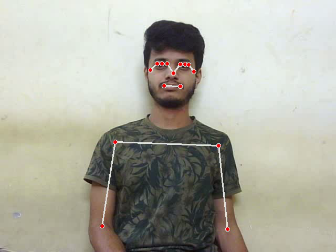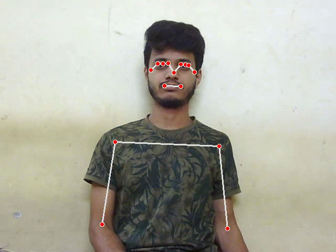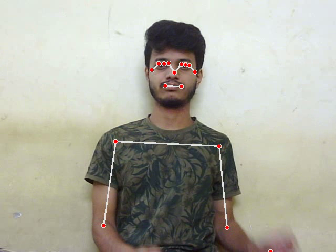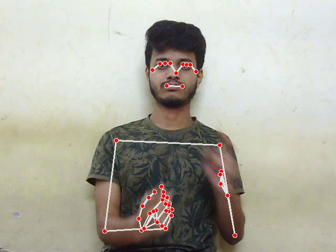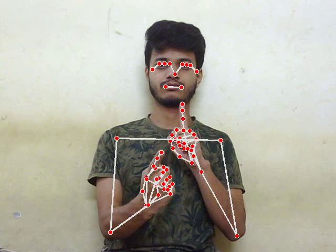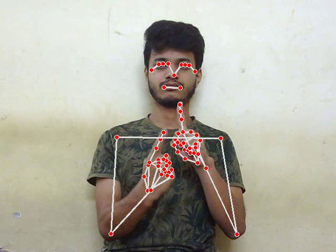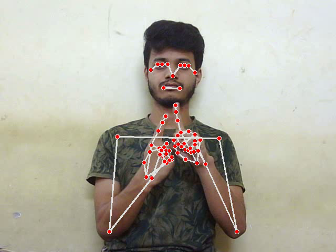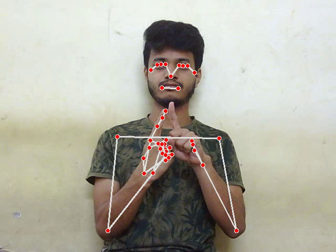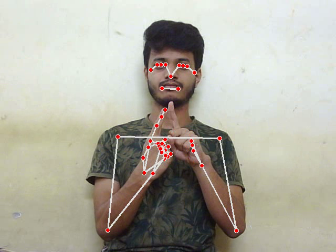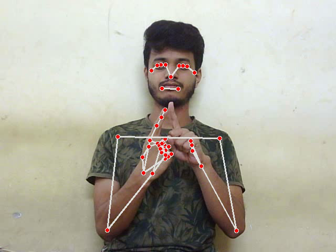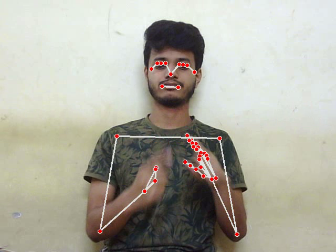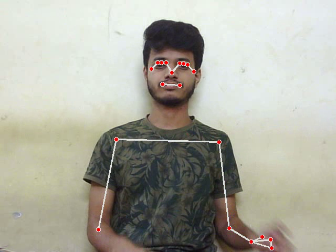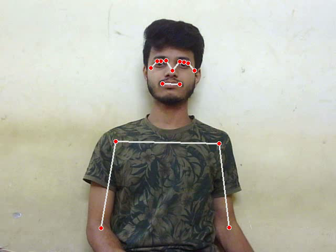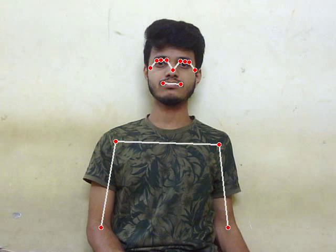meet